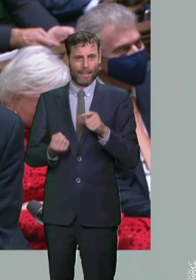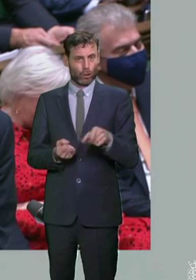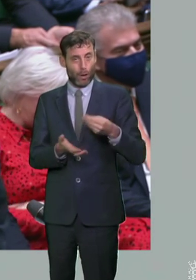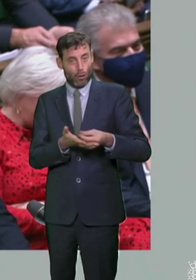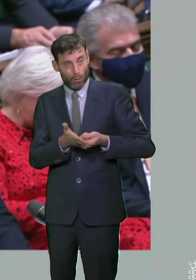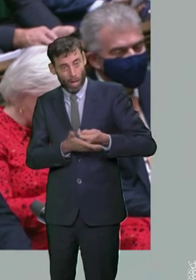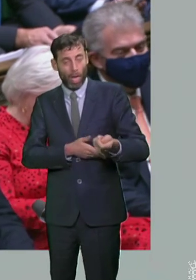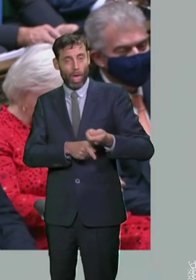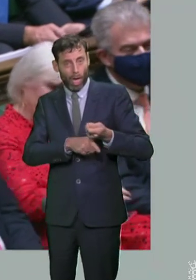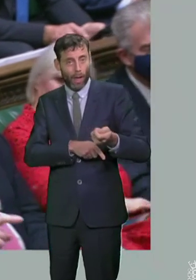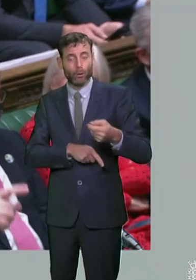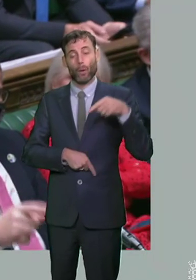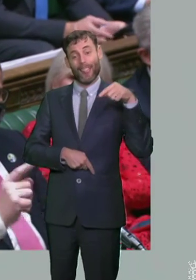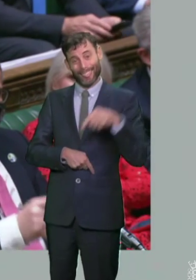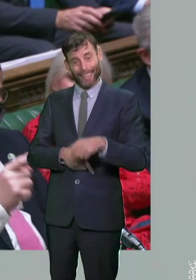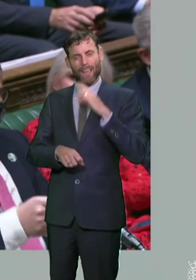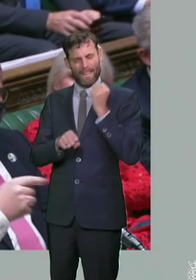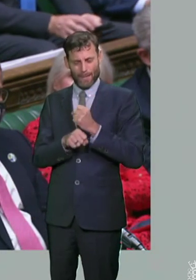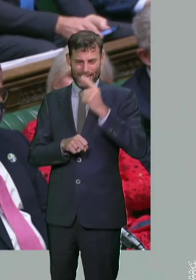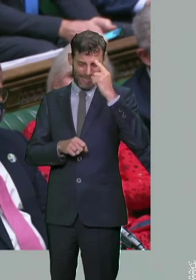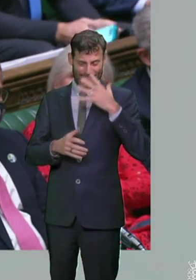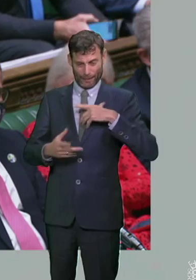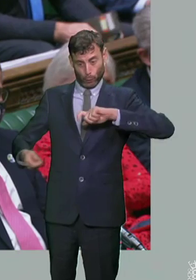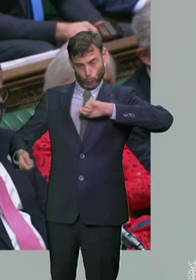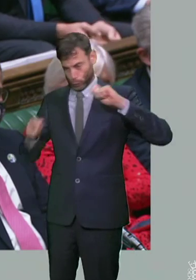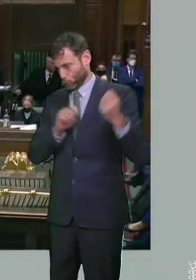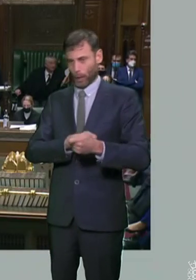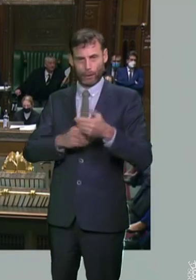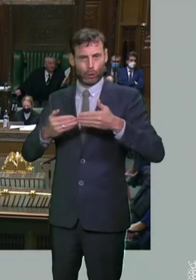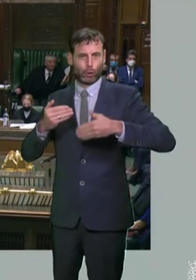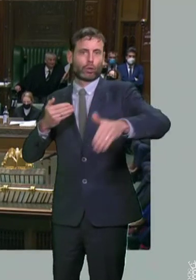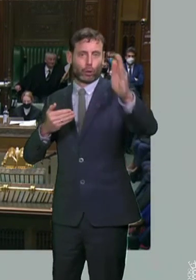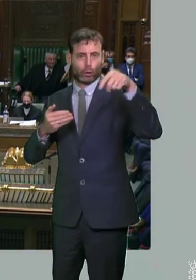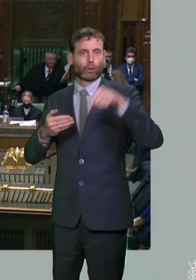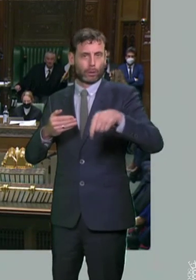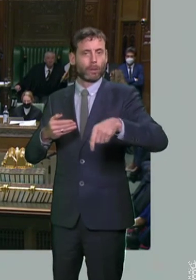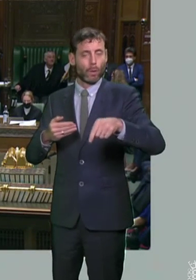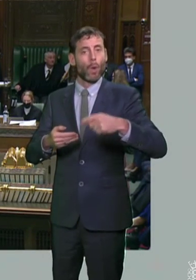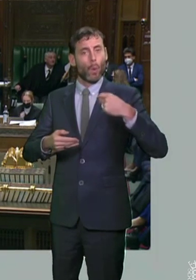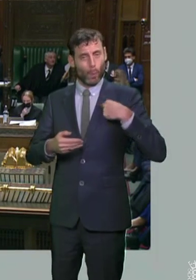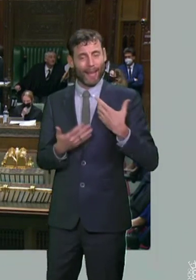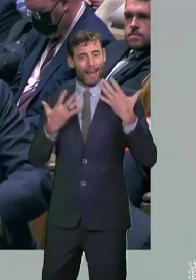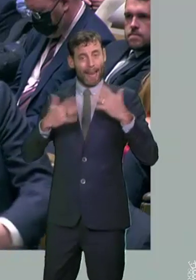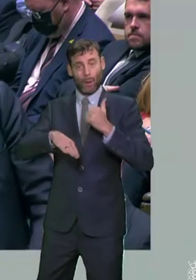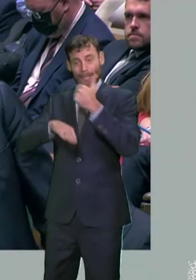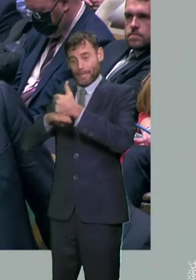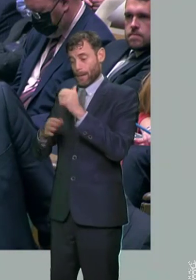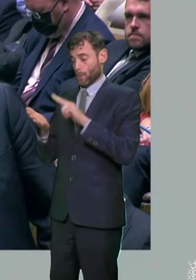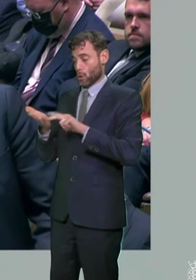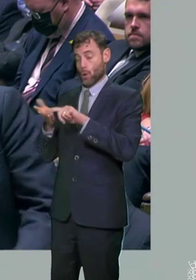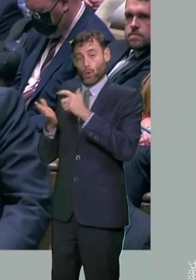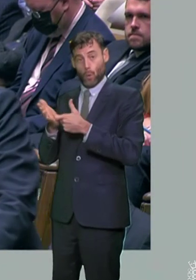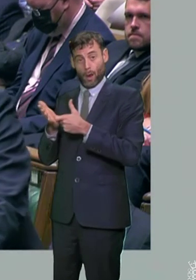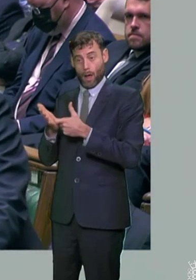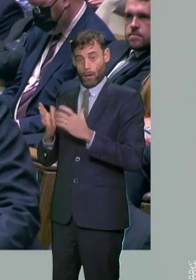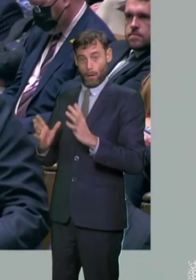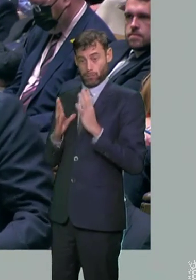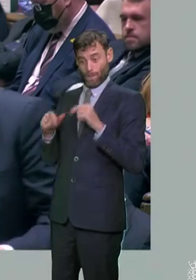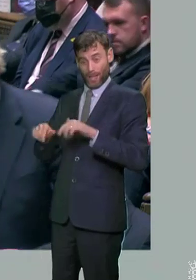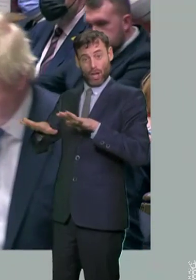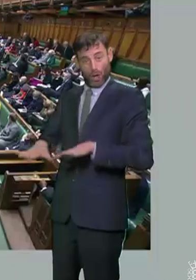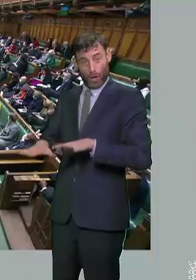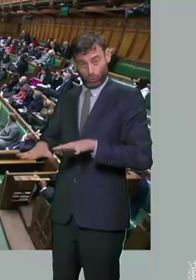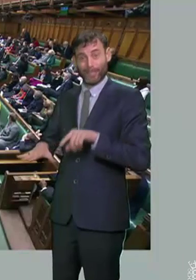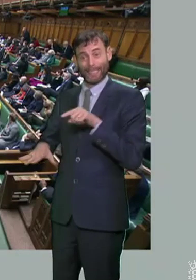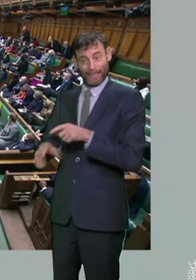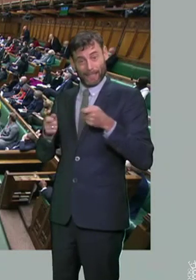This Government are getting on with making another of the long-term changes we are instituting: we are putting in the nuclear base-load that this country has long been deprived of.